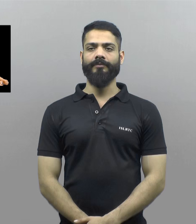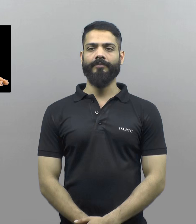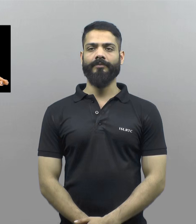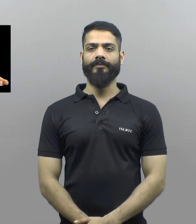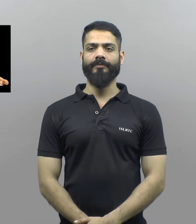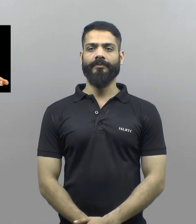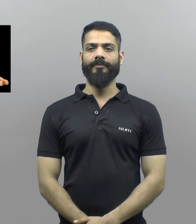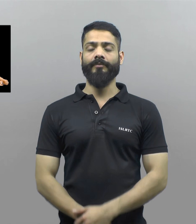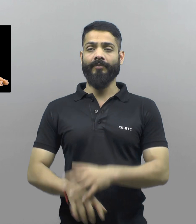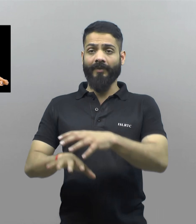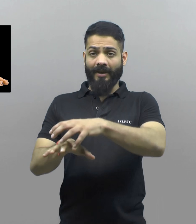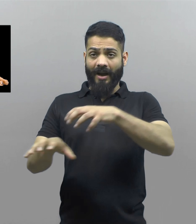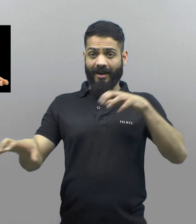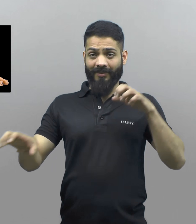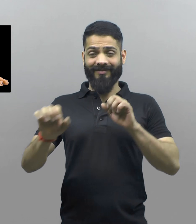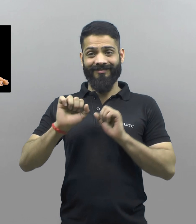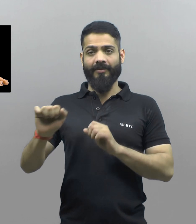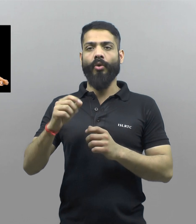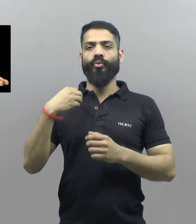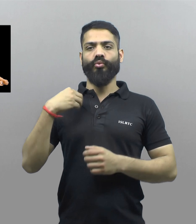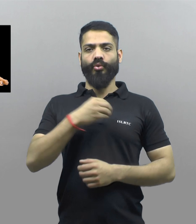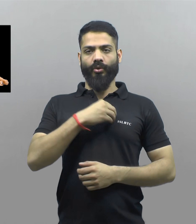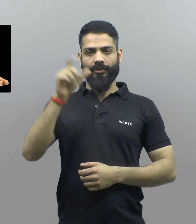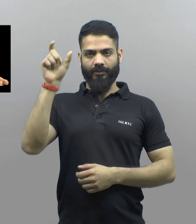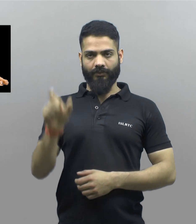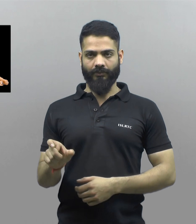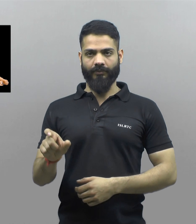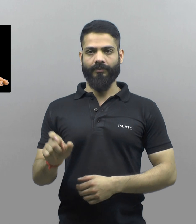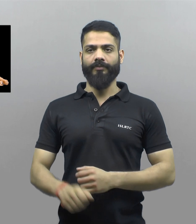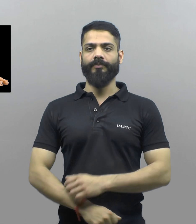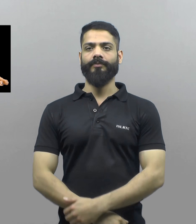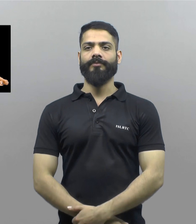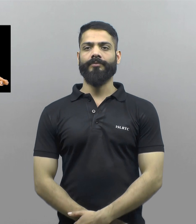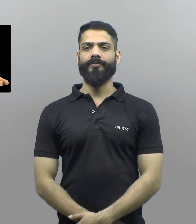Veterinarian